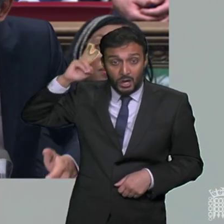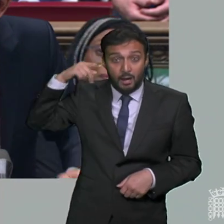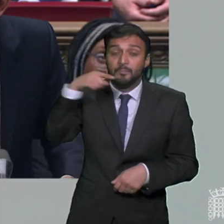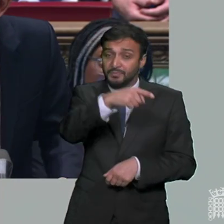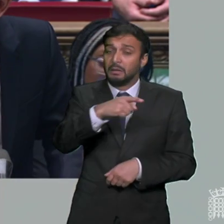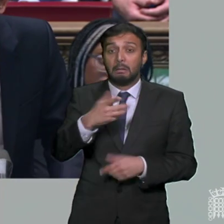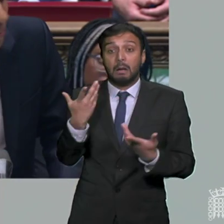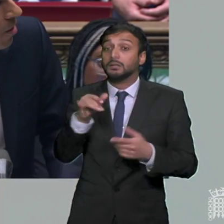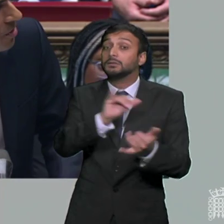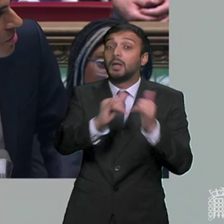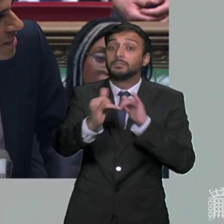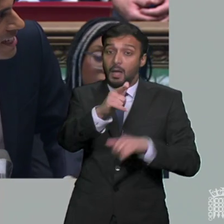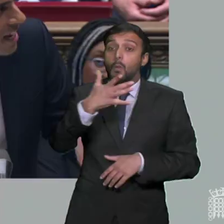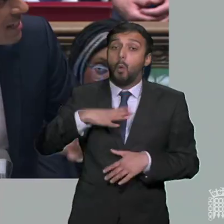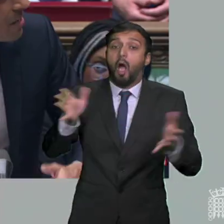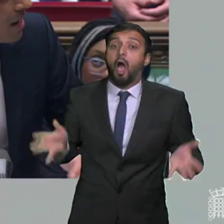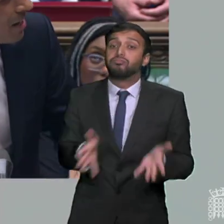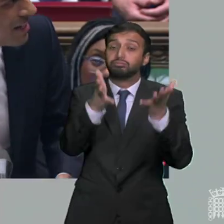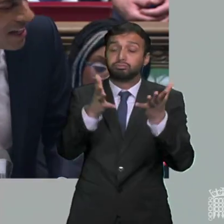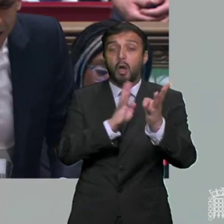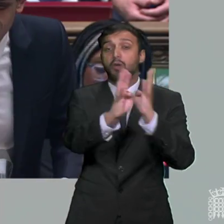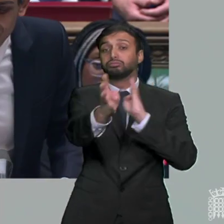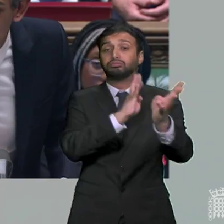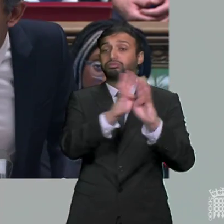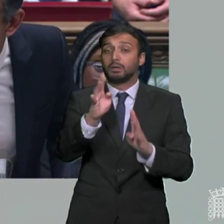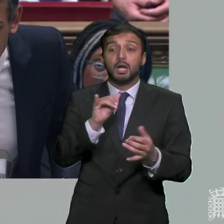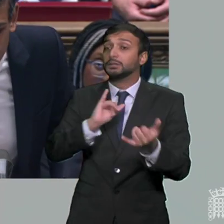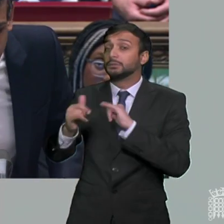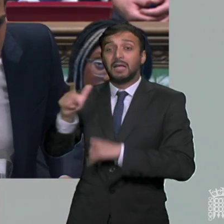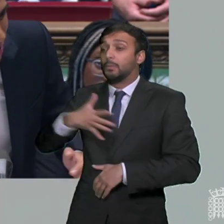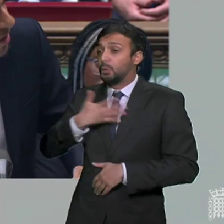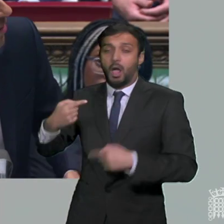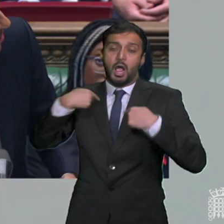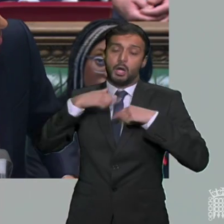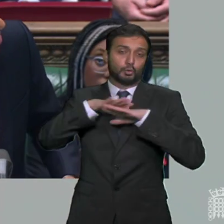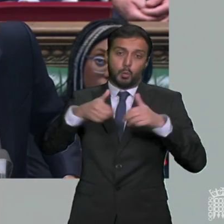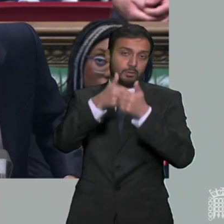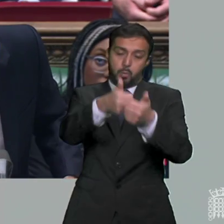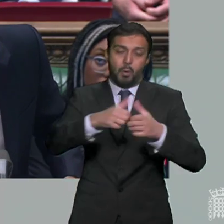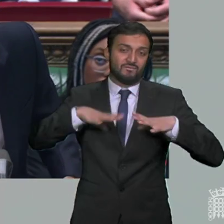We are also seizing the economic opportunities, deregulating and signing trade deals around the world.